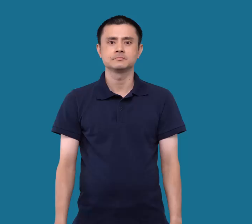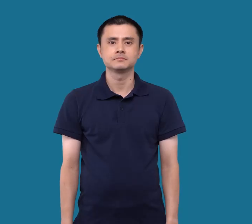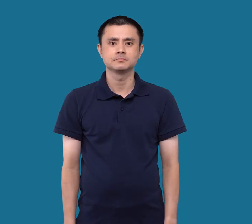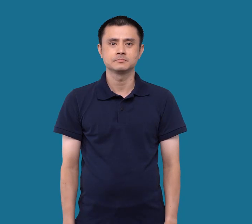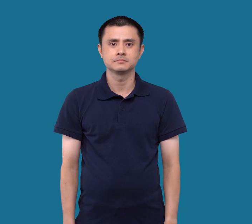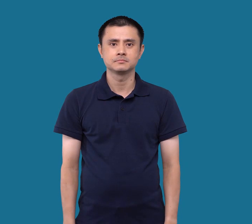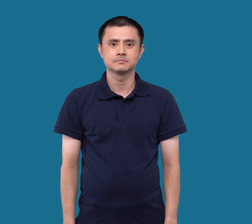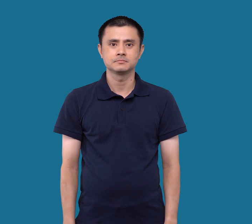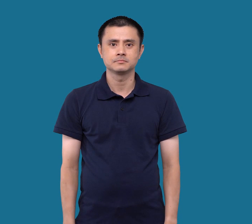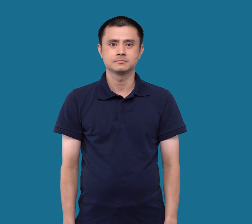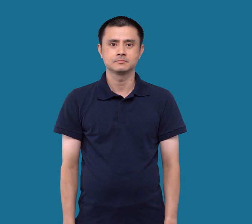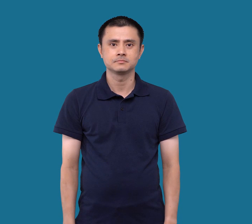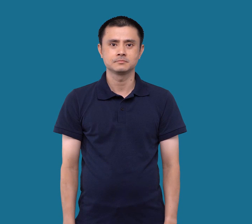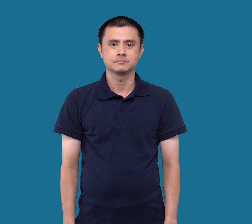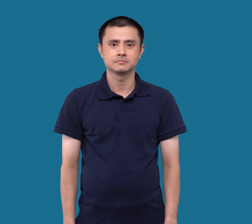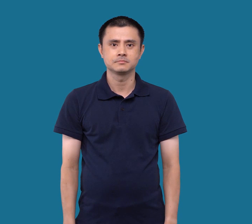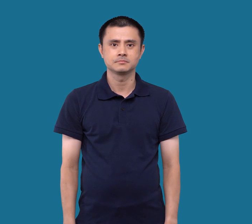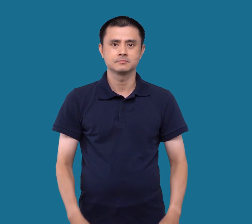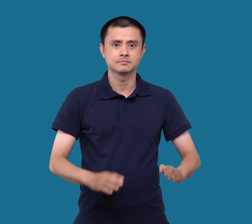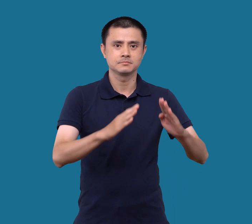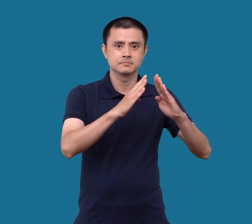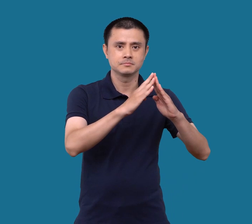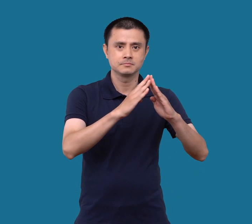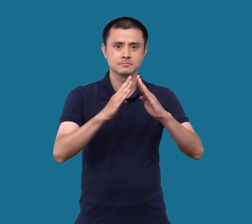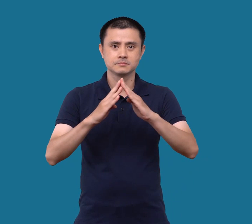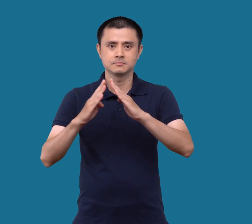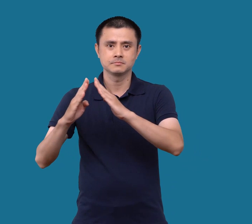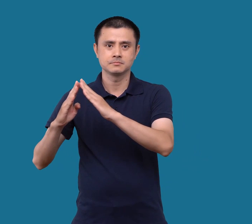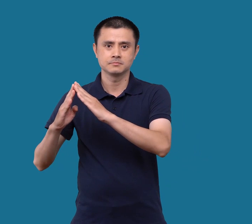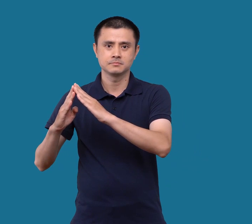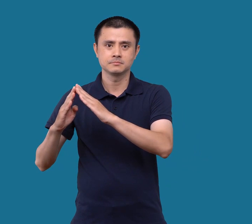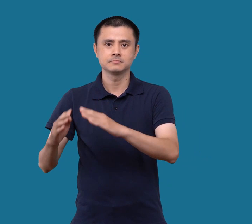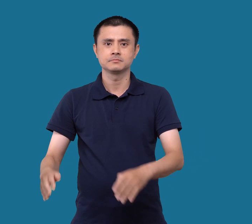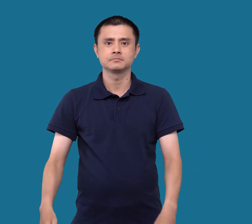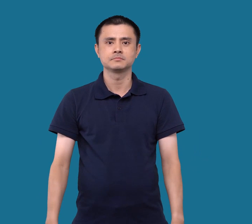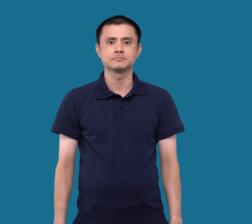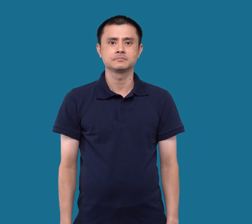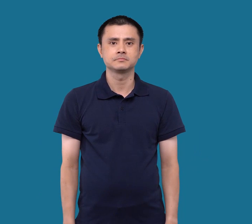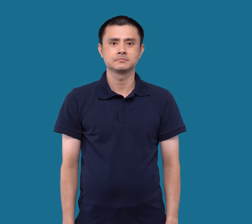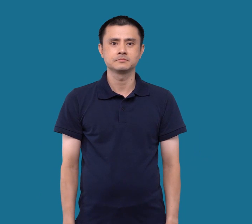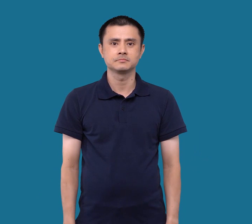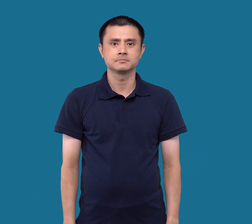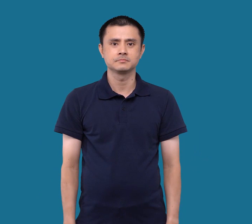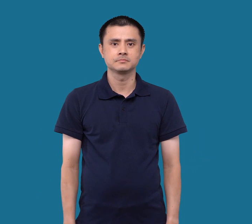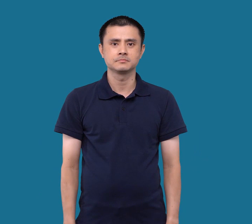bản làng